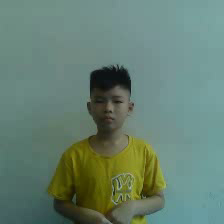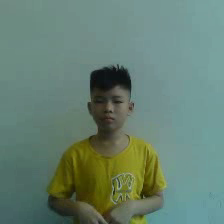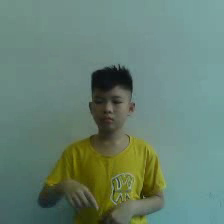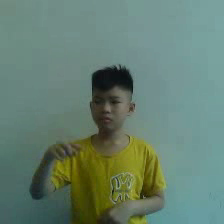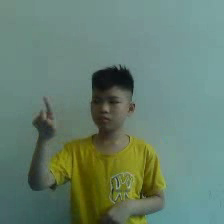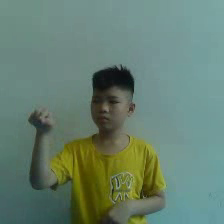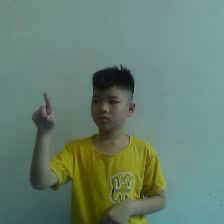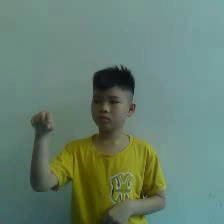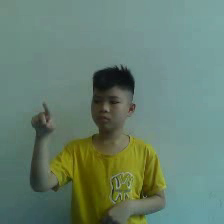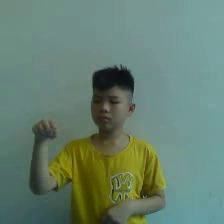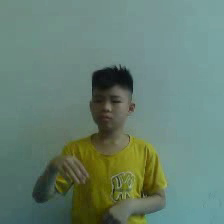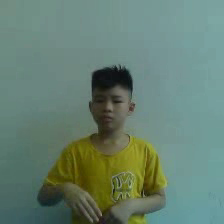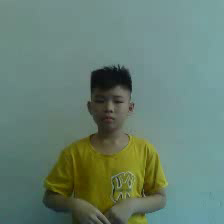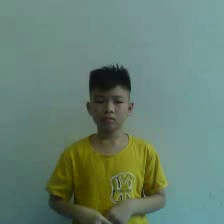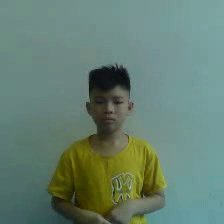Họ